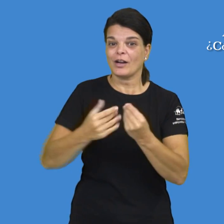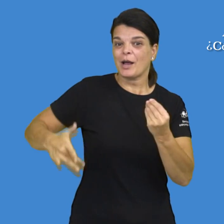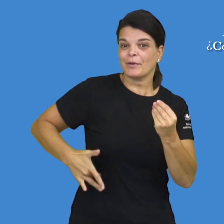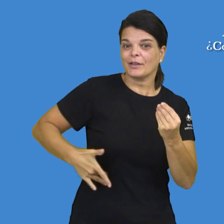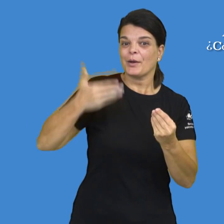hígado